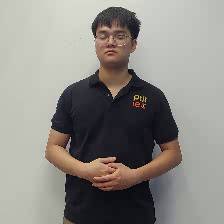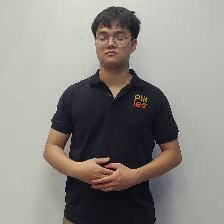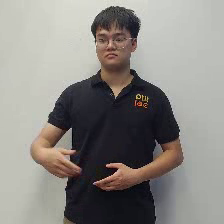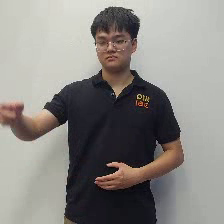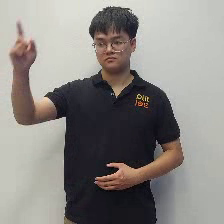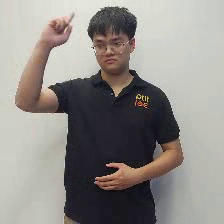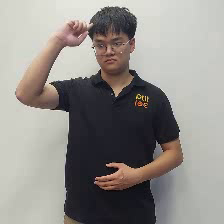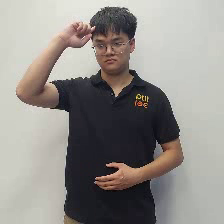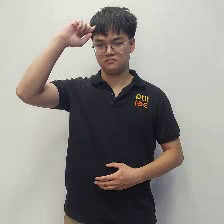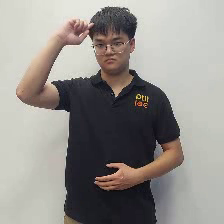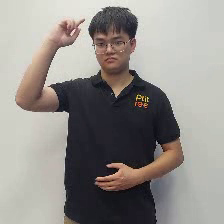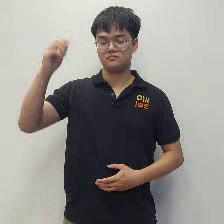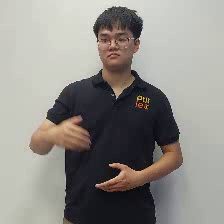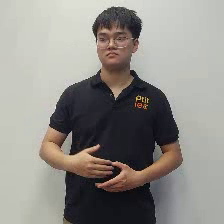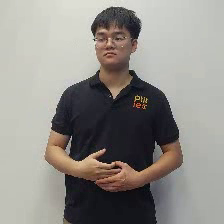Đầu